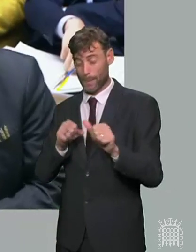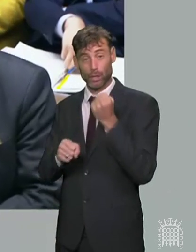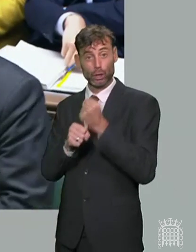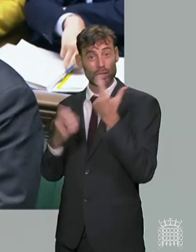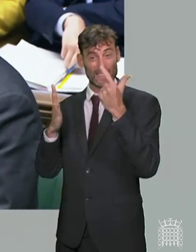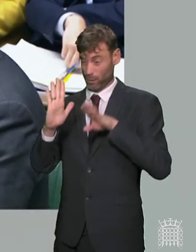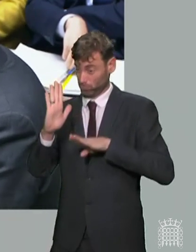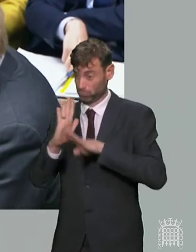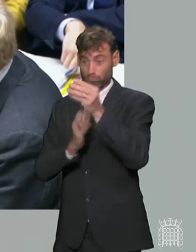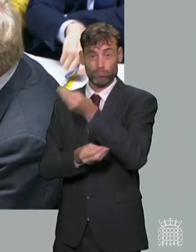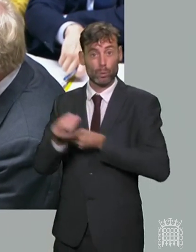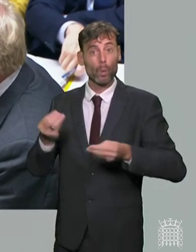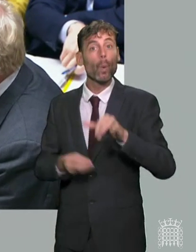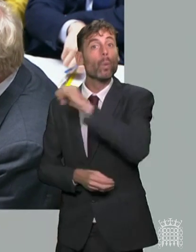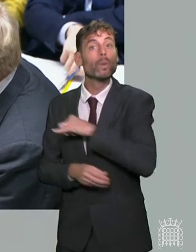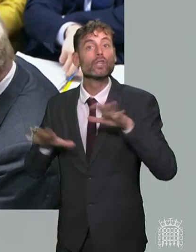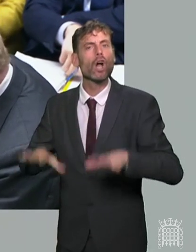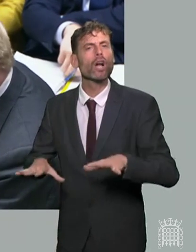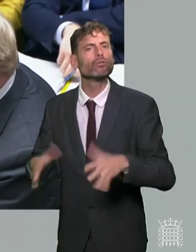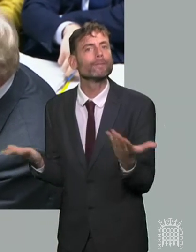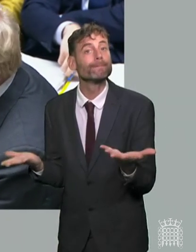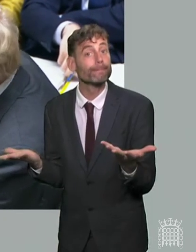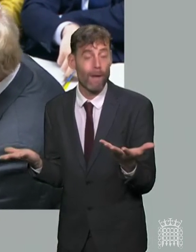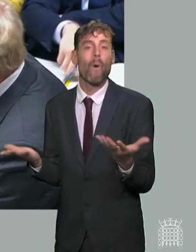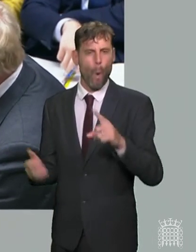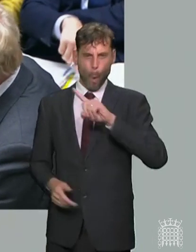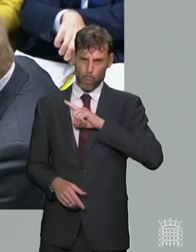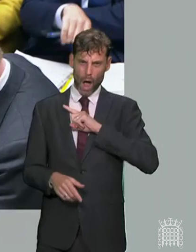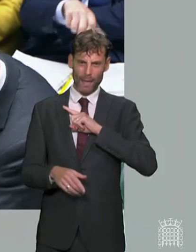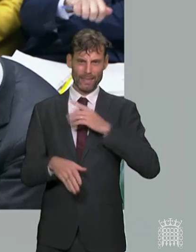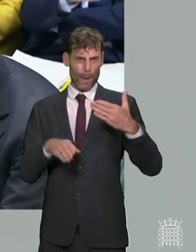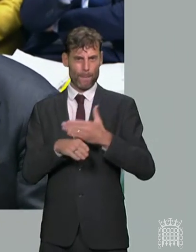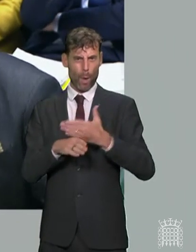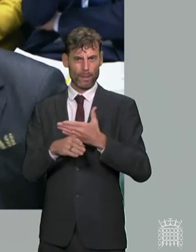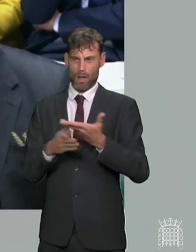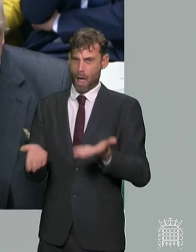Where is employment up?